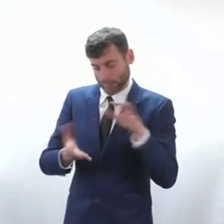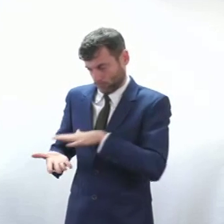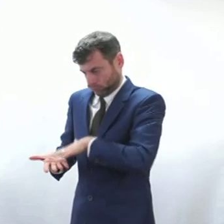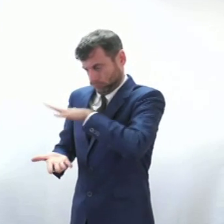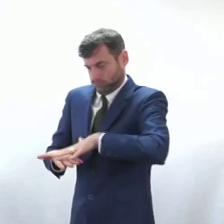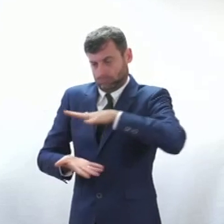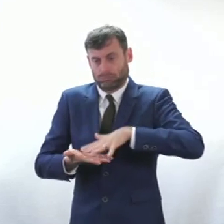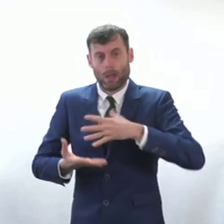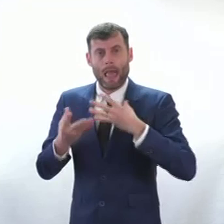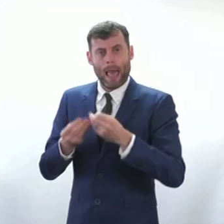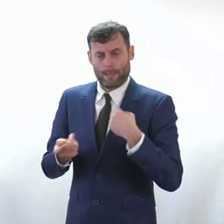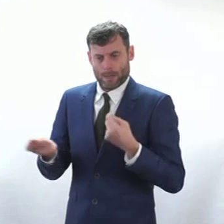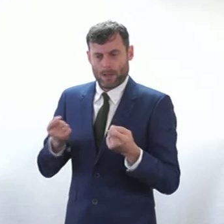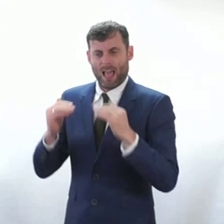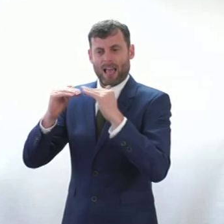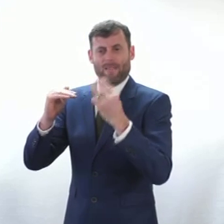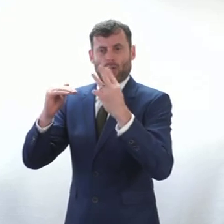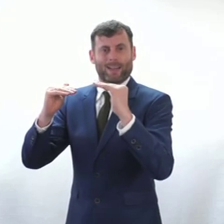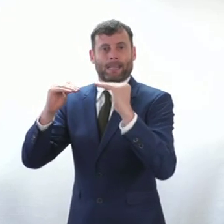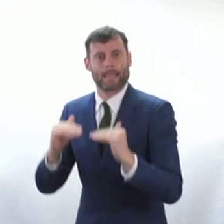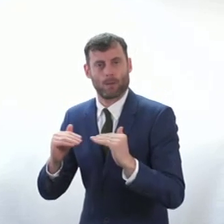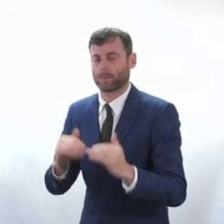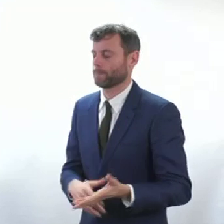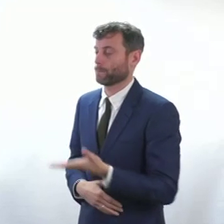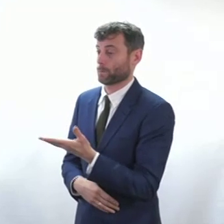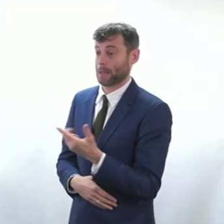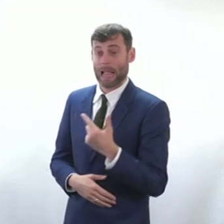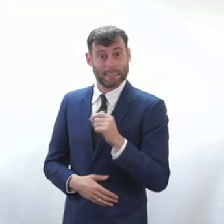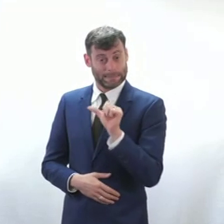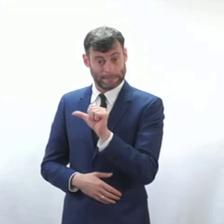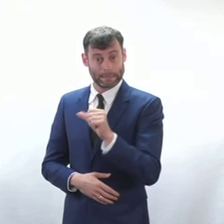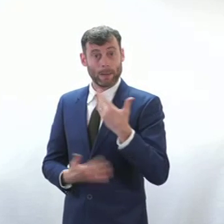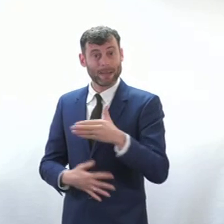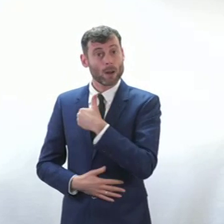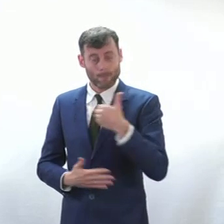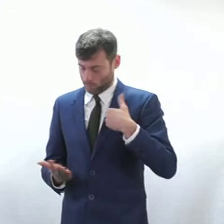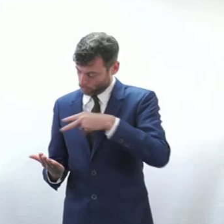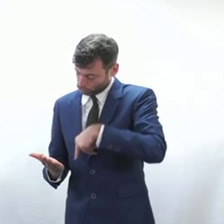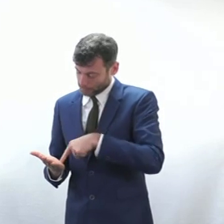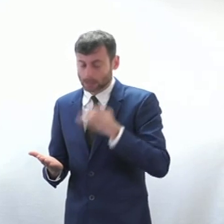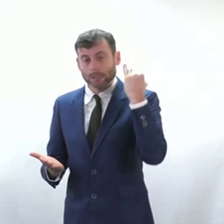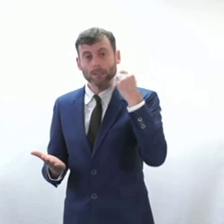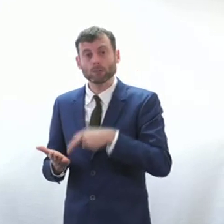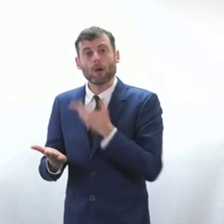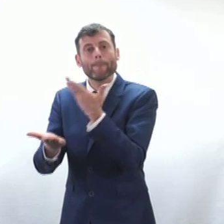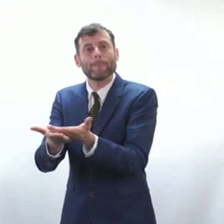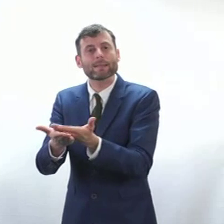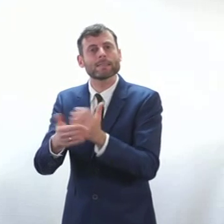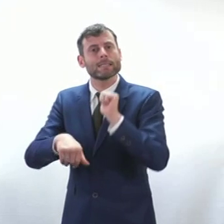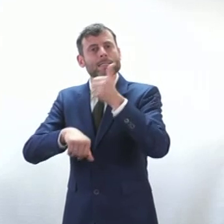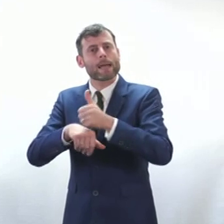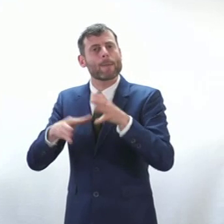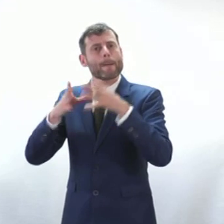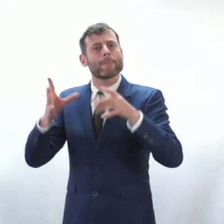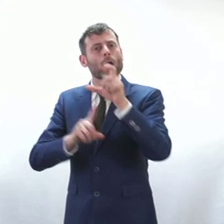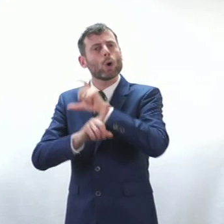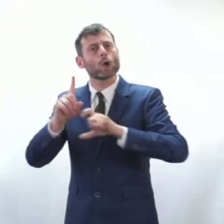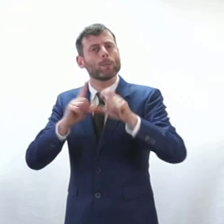Yes, and just this morning I was discussing Derbyshire’s bid for a big community testing programme.